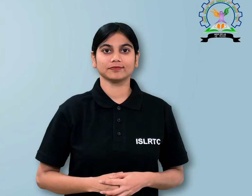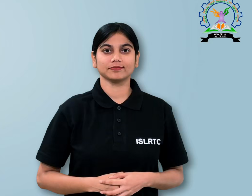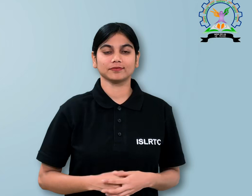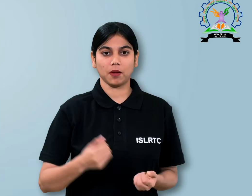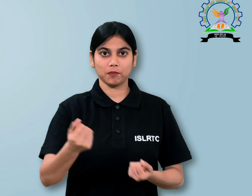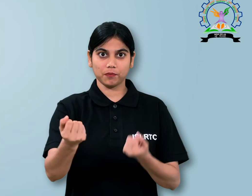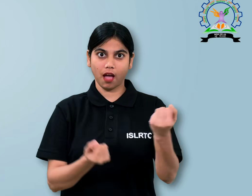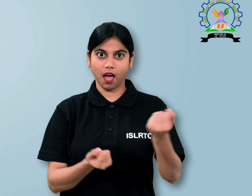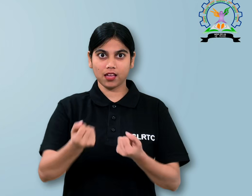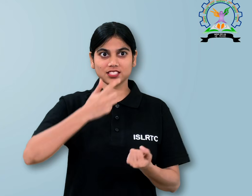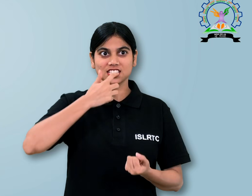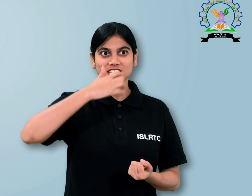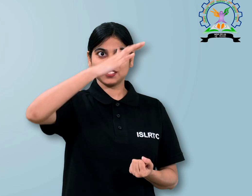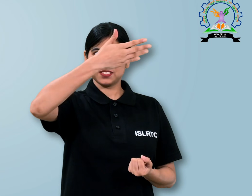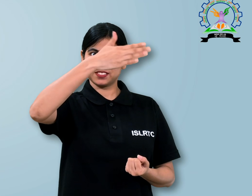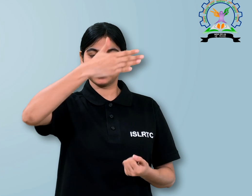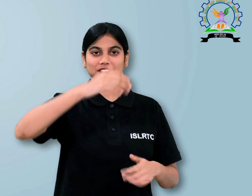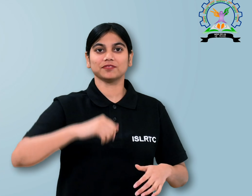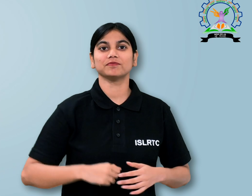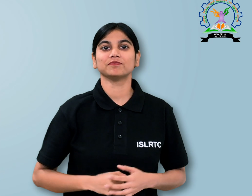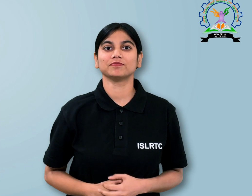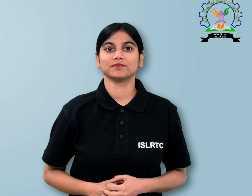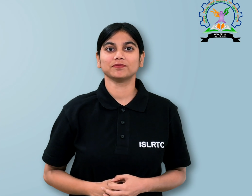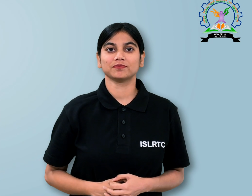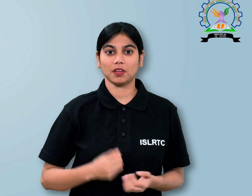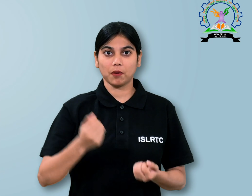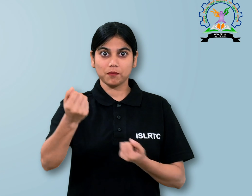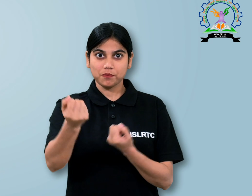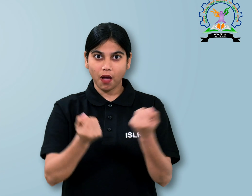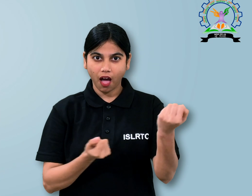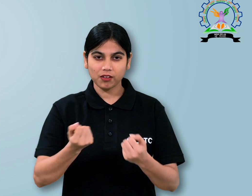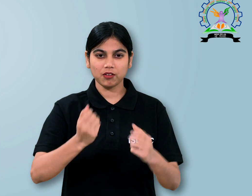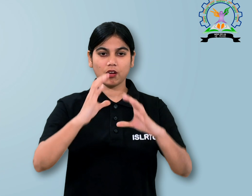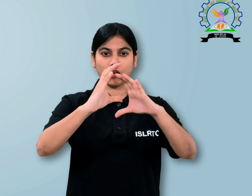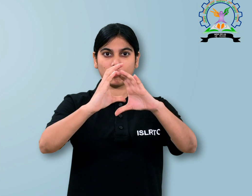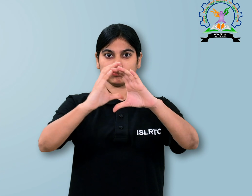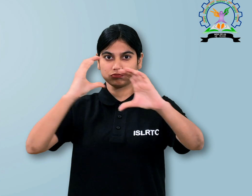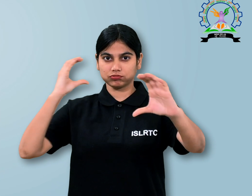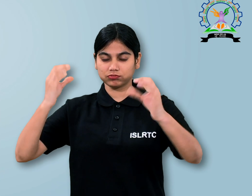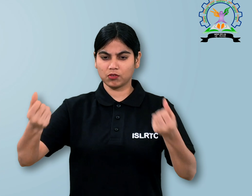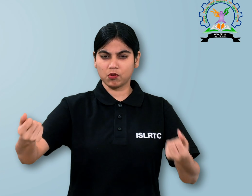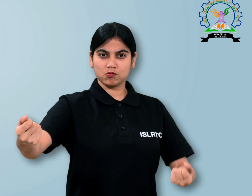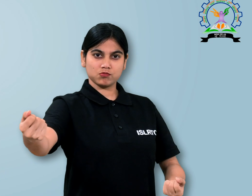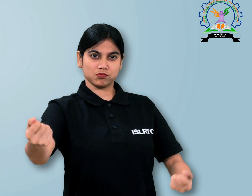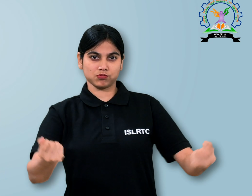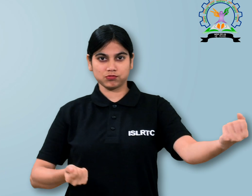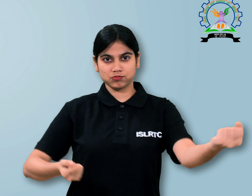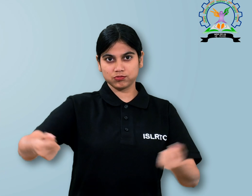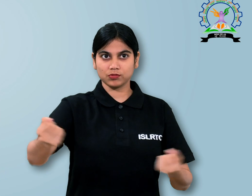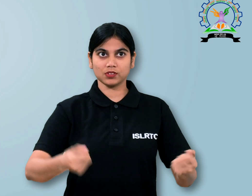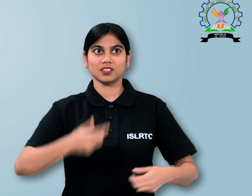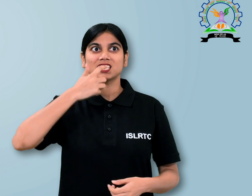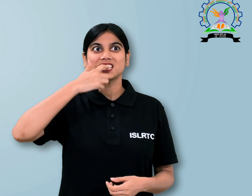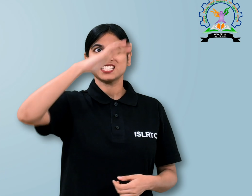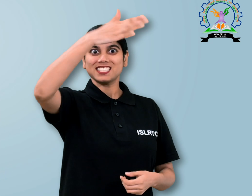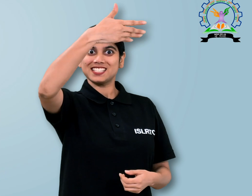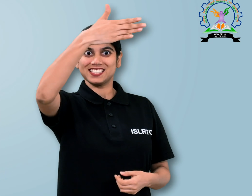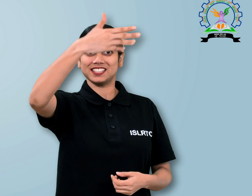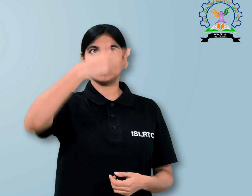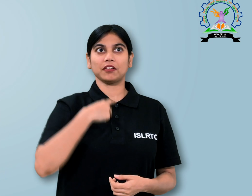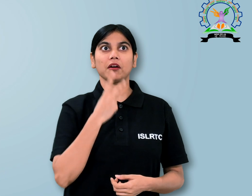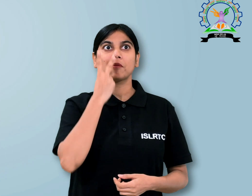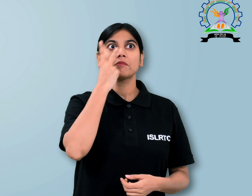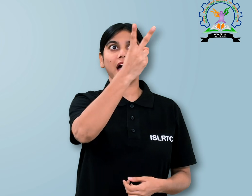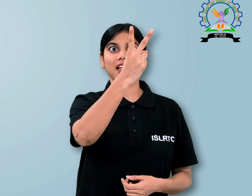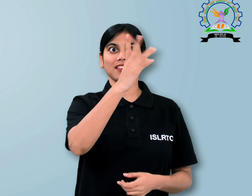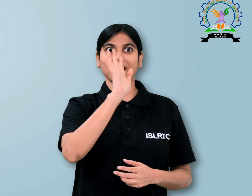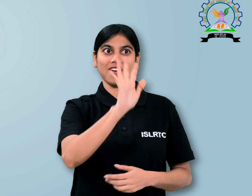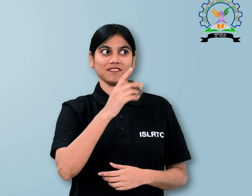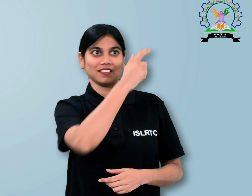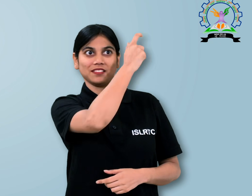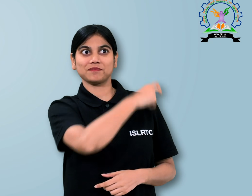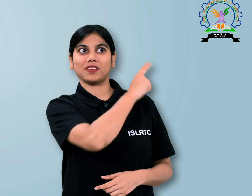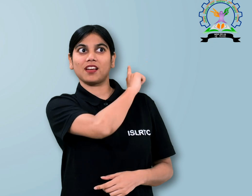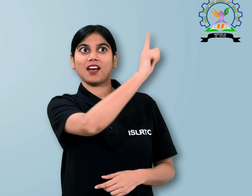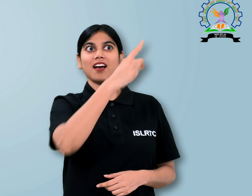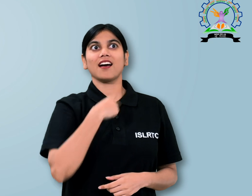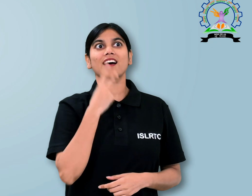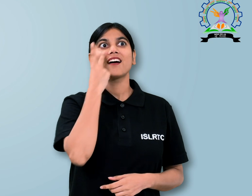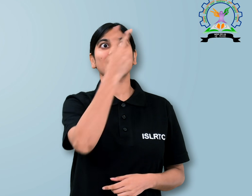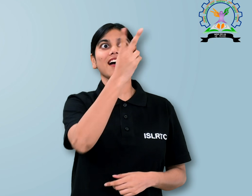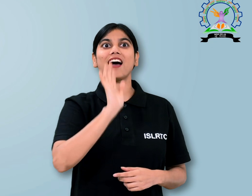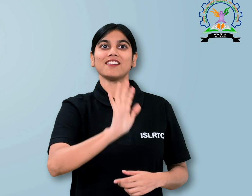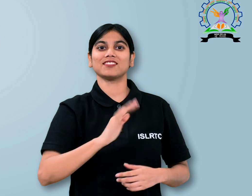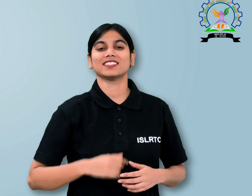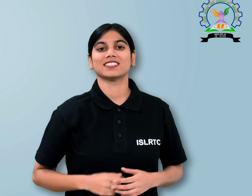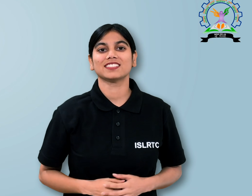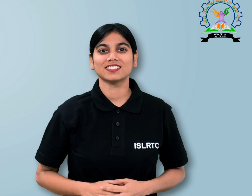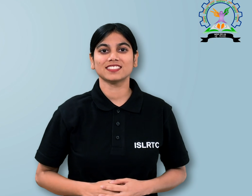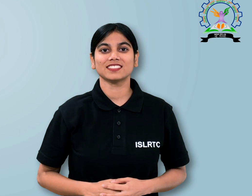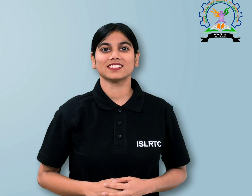Rear View Mirror A mirror (as in an automobile) that gives a view of the area behind a vehicle.